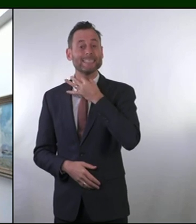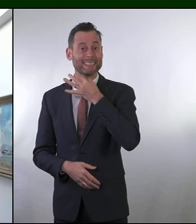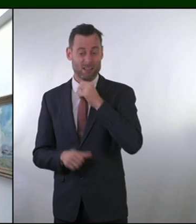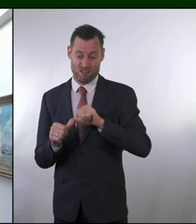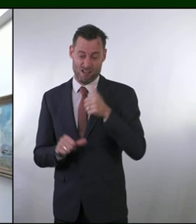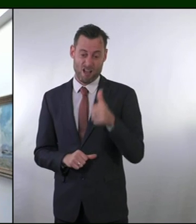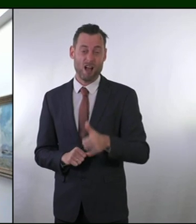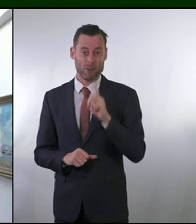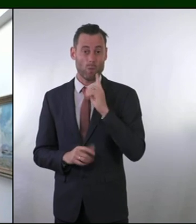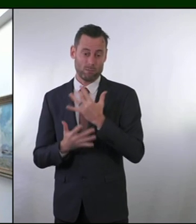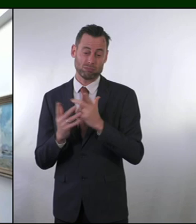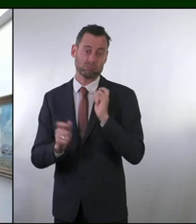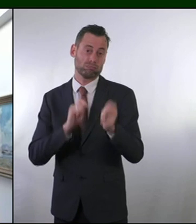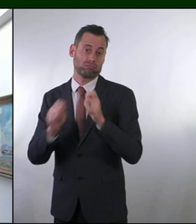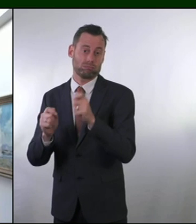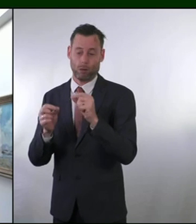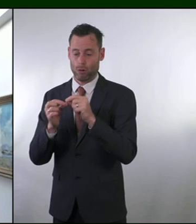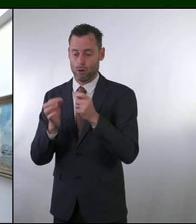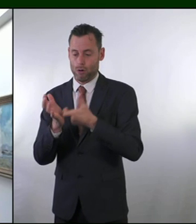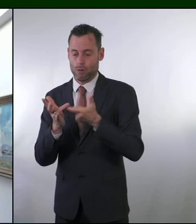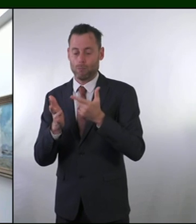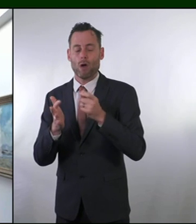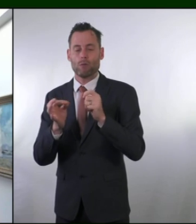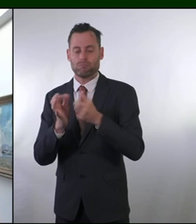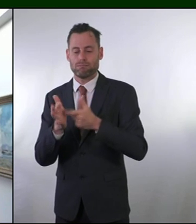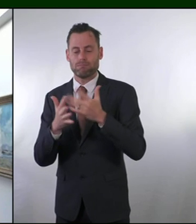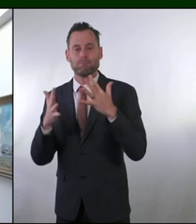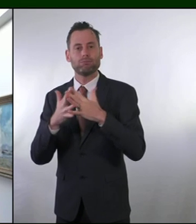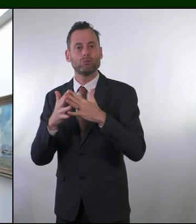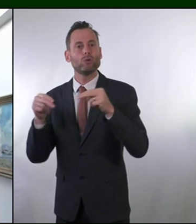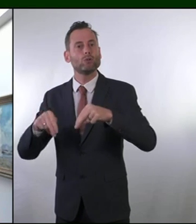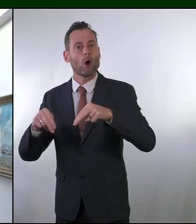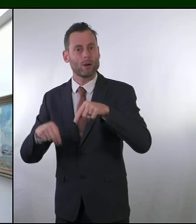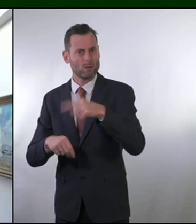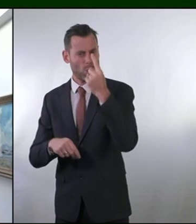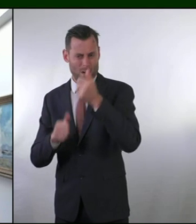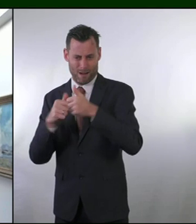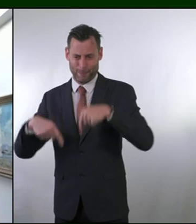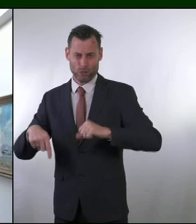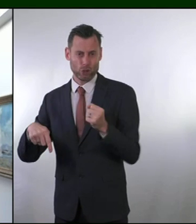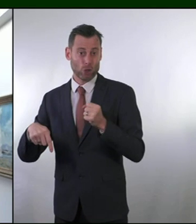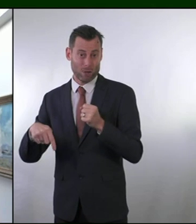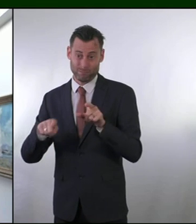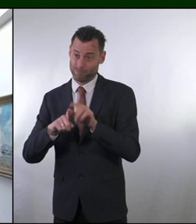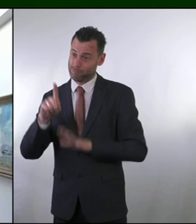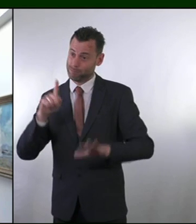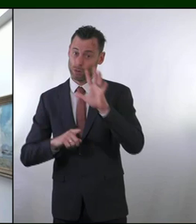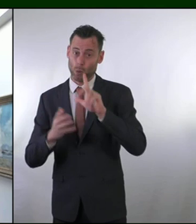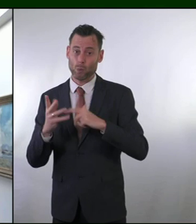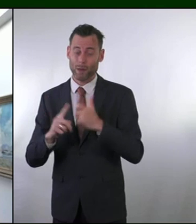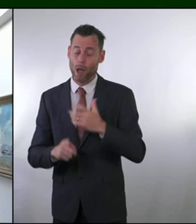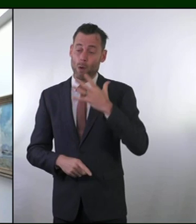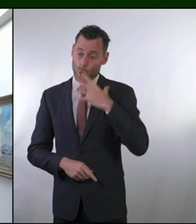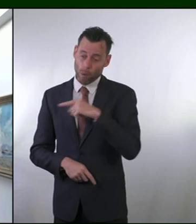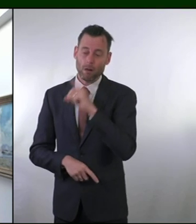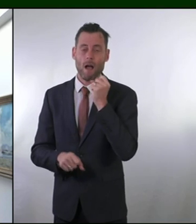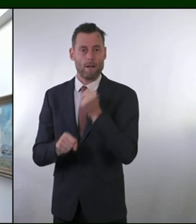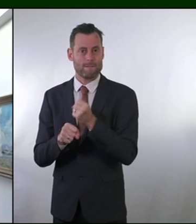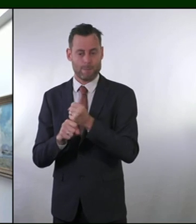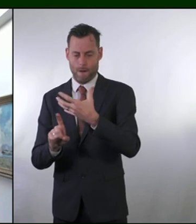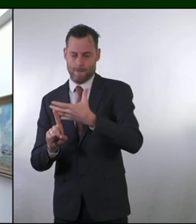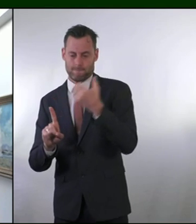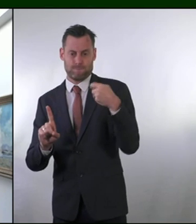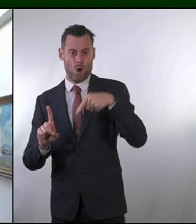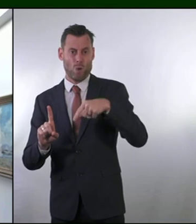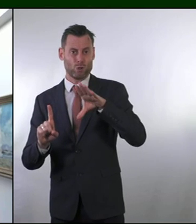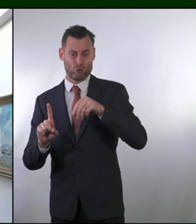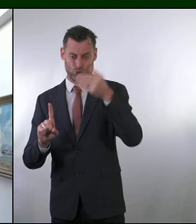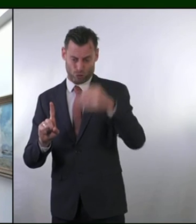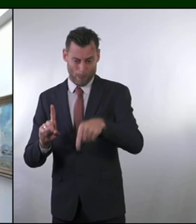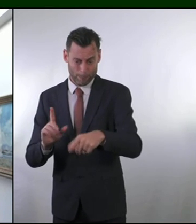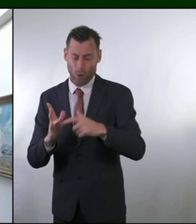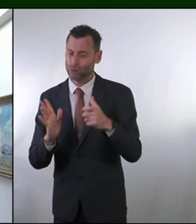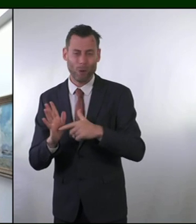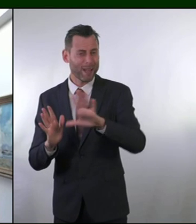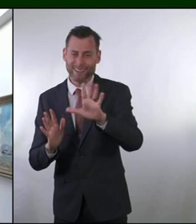BrewDog is just one of thousands of businesses across Scotland and the United Kingdom demanding that the Tory Government U-turn on their reckless plans to scrap the furlough scheme.